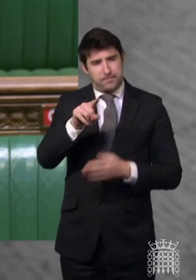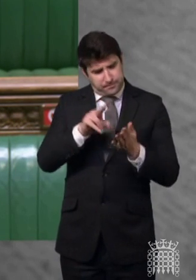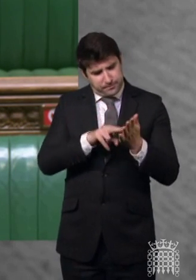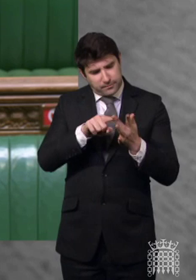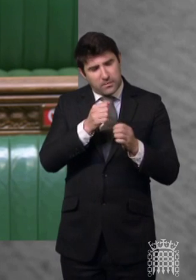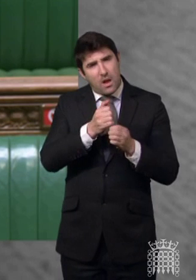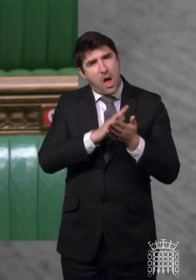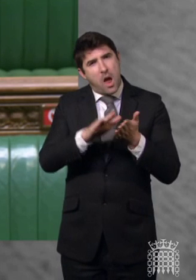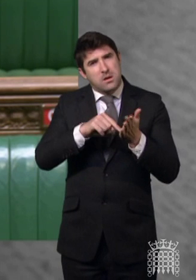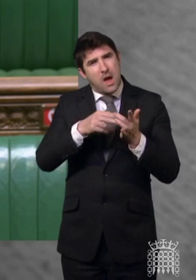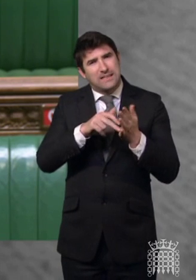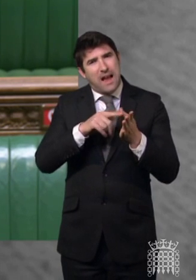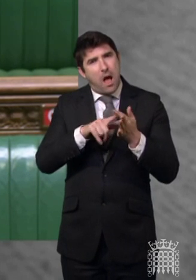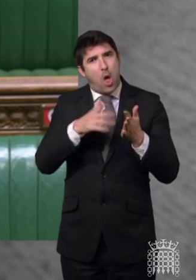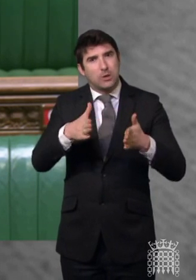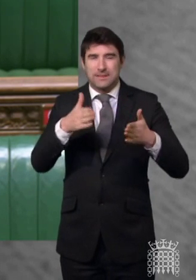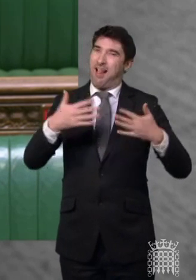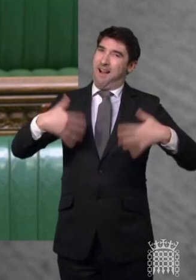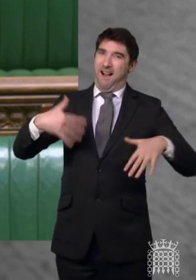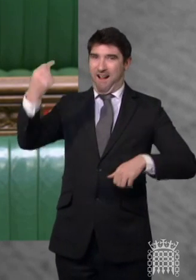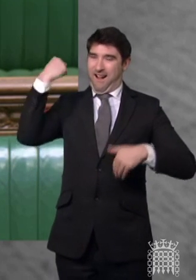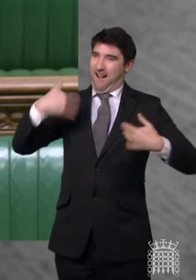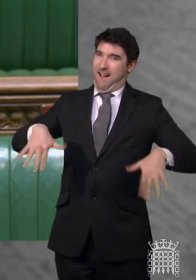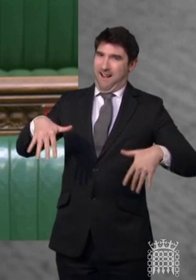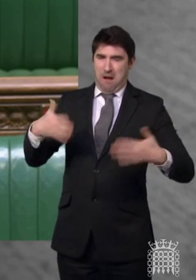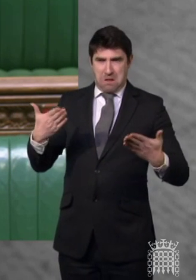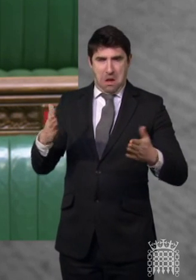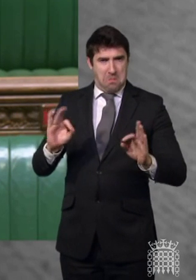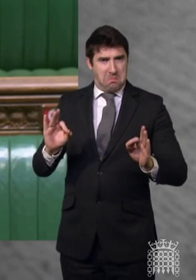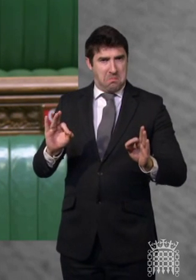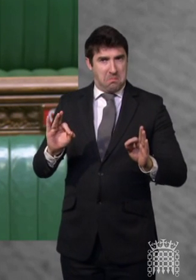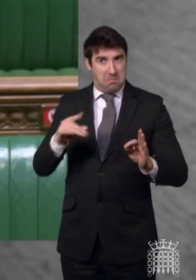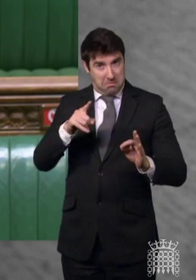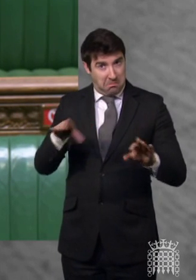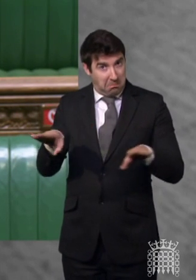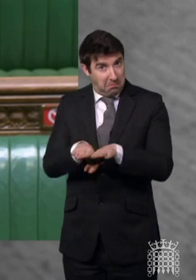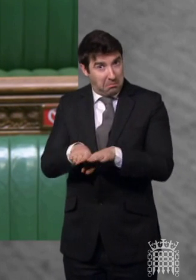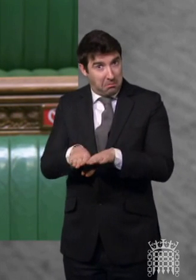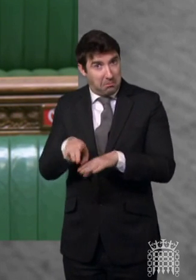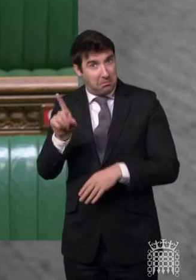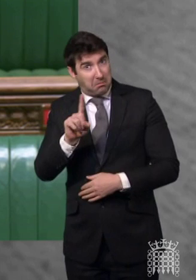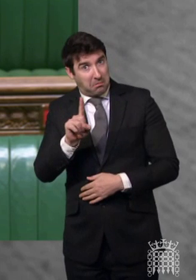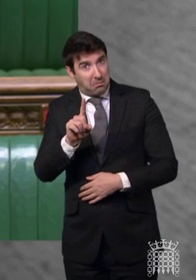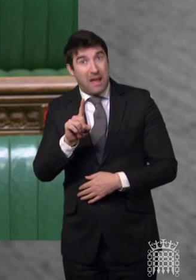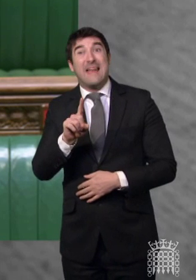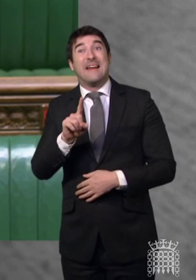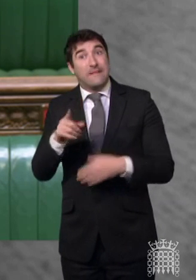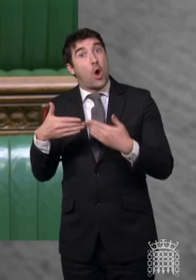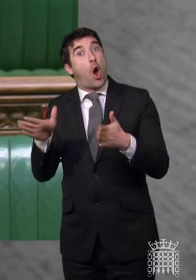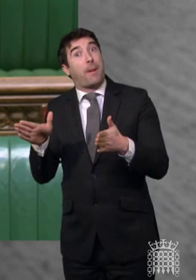Will they be used? If so, given the staff shortages across the NHS, how will they be staffed?